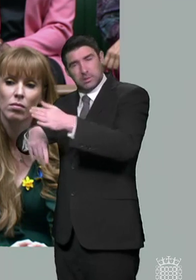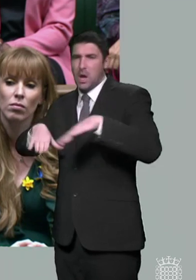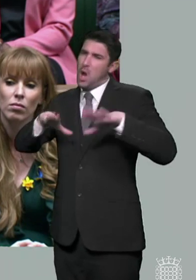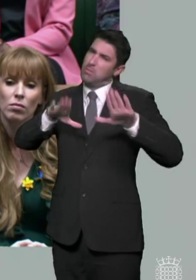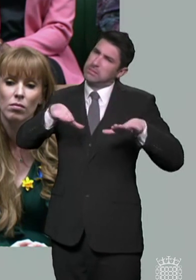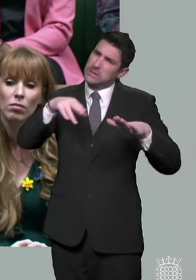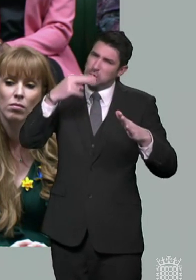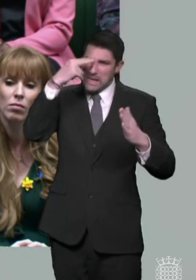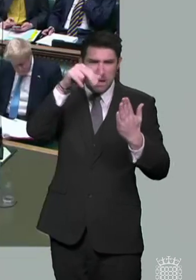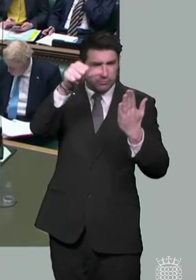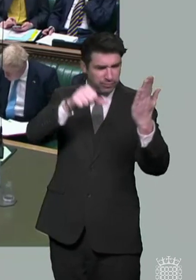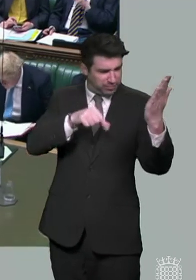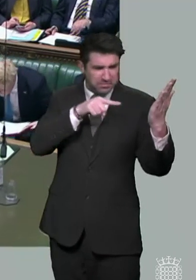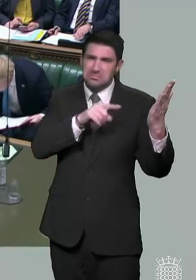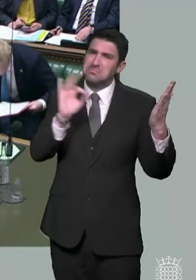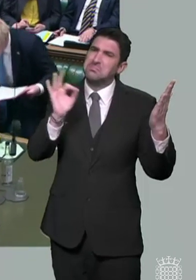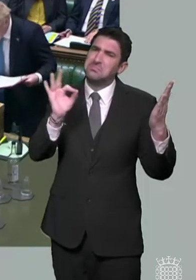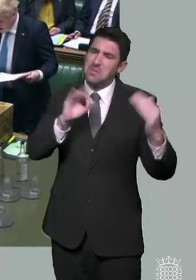When will the Prime Minister sort this out?